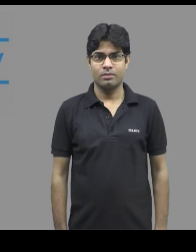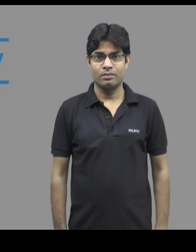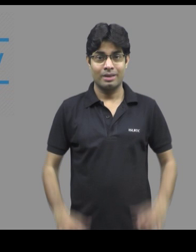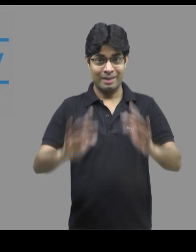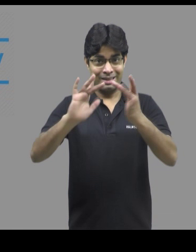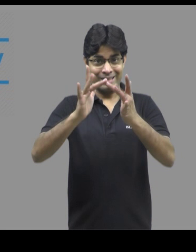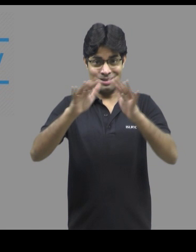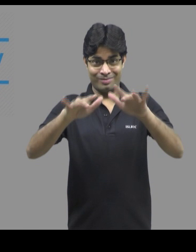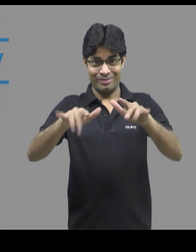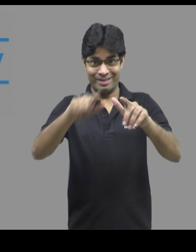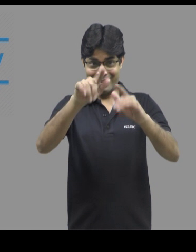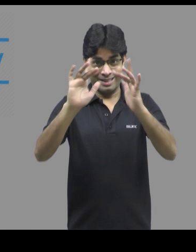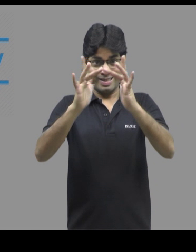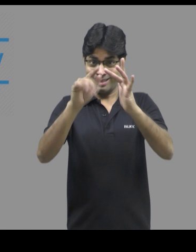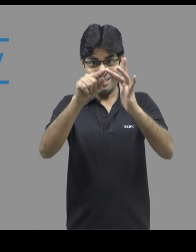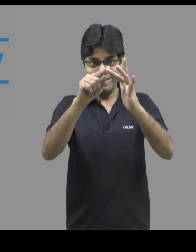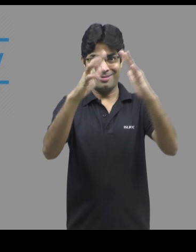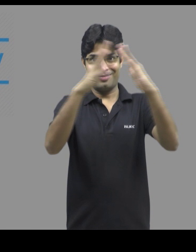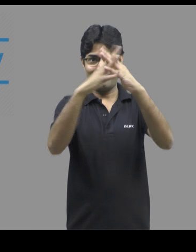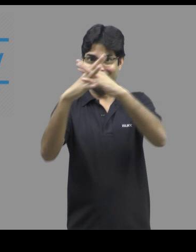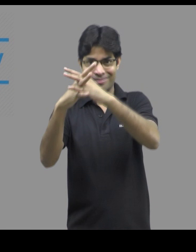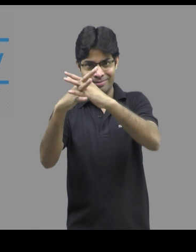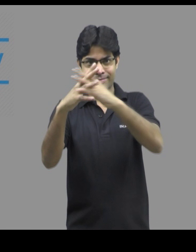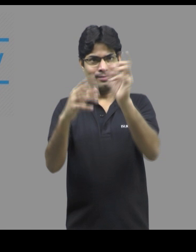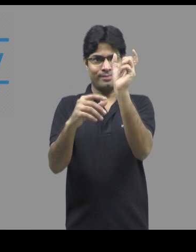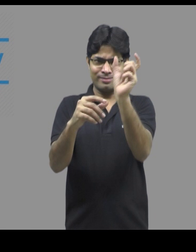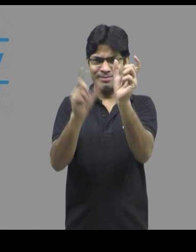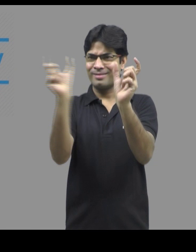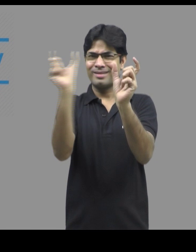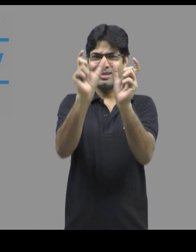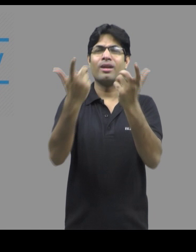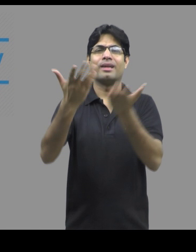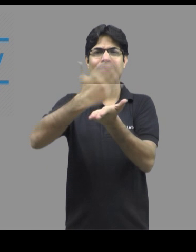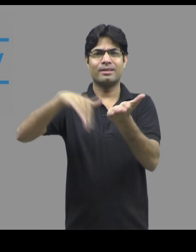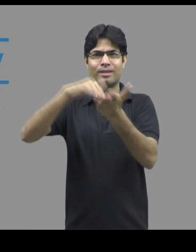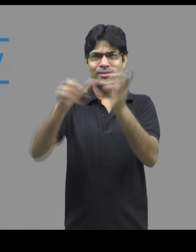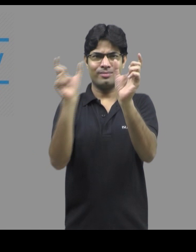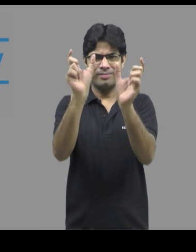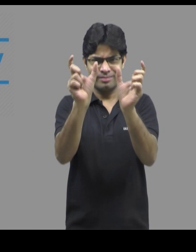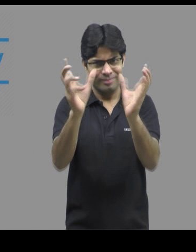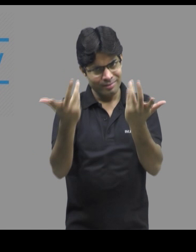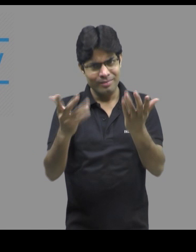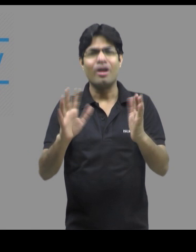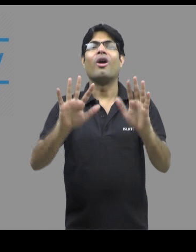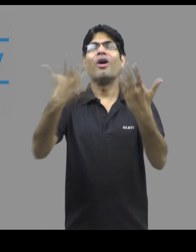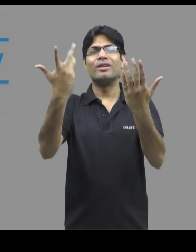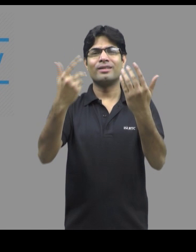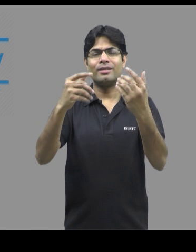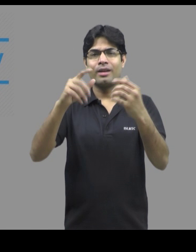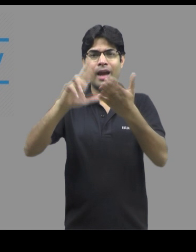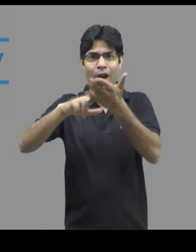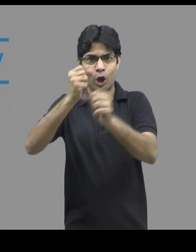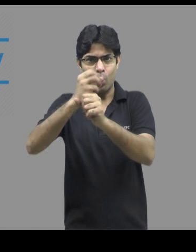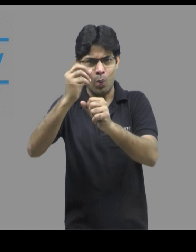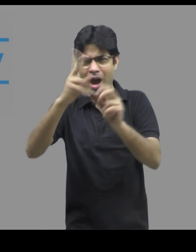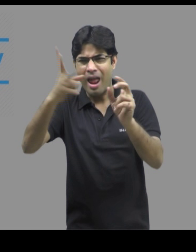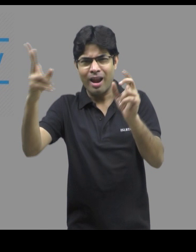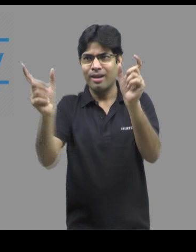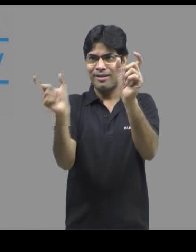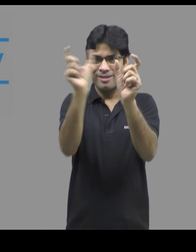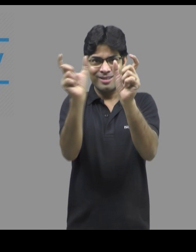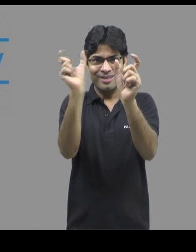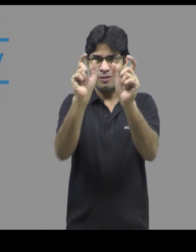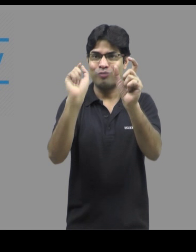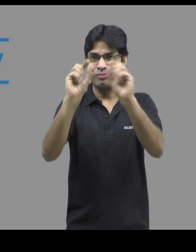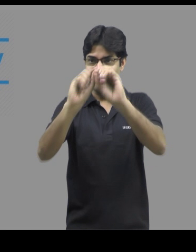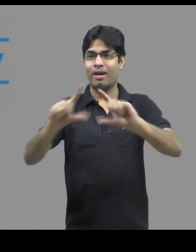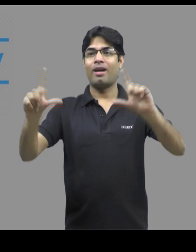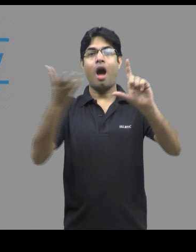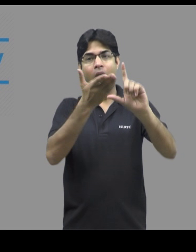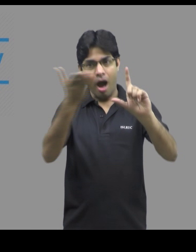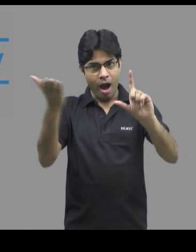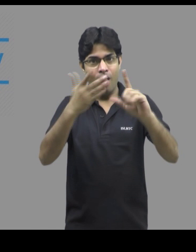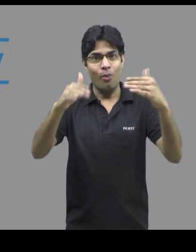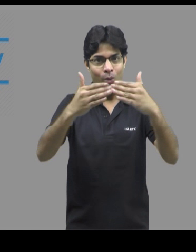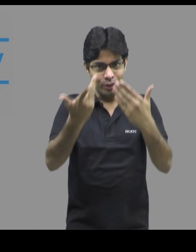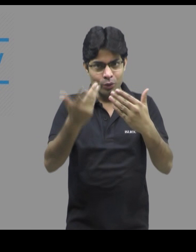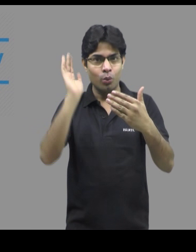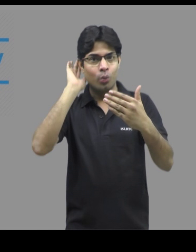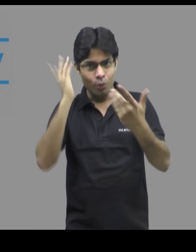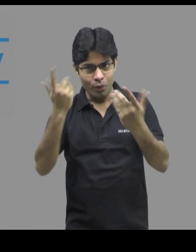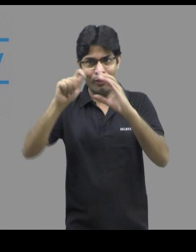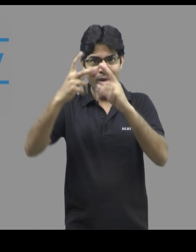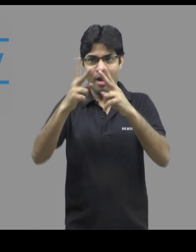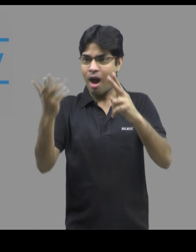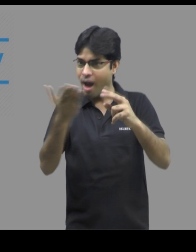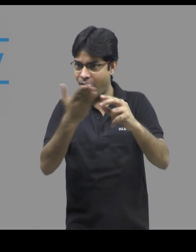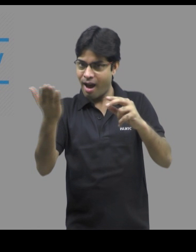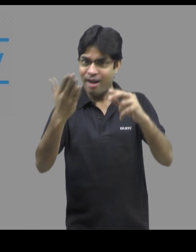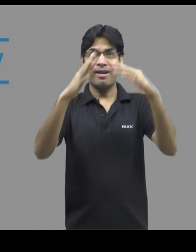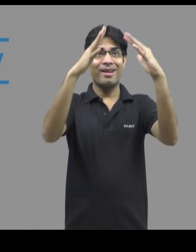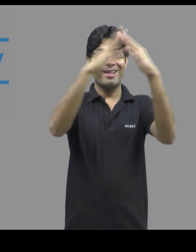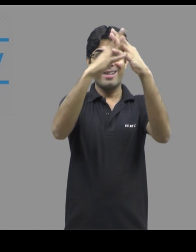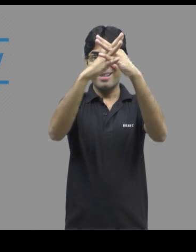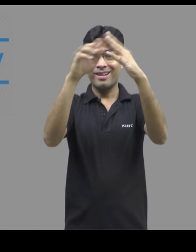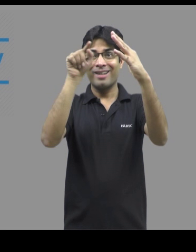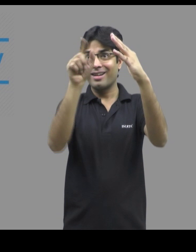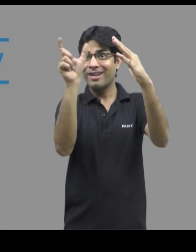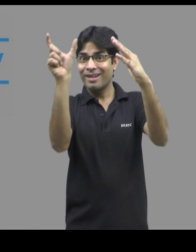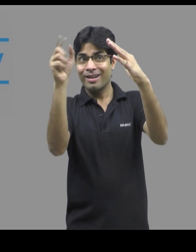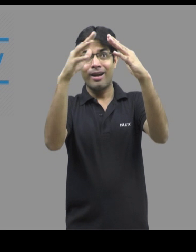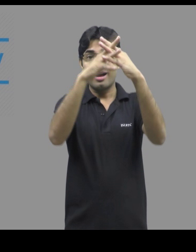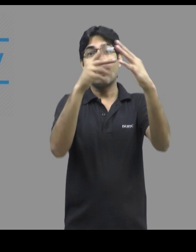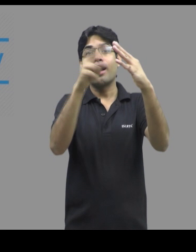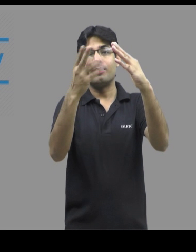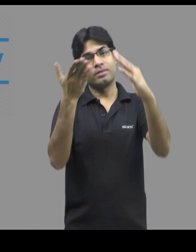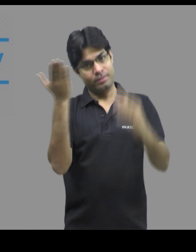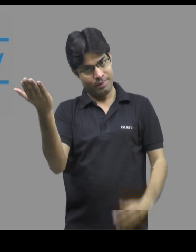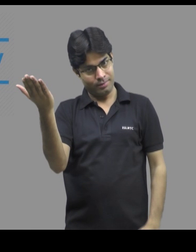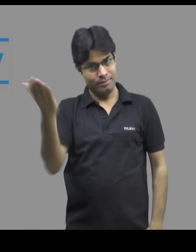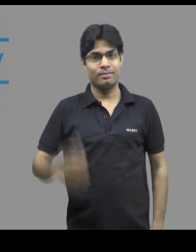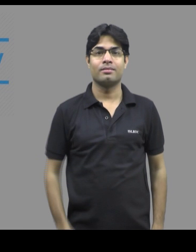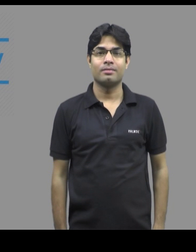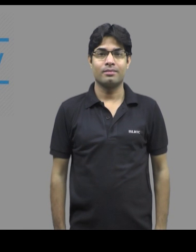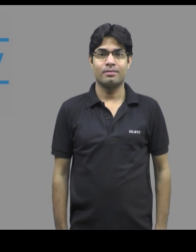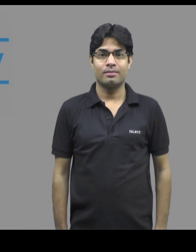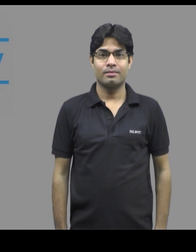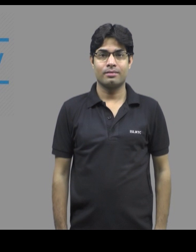Website